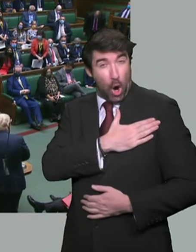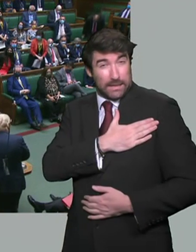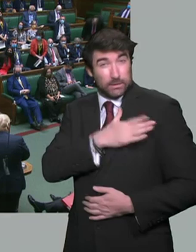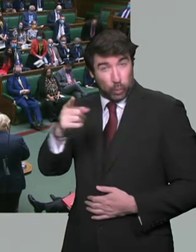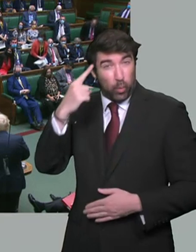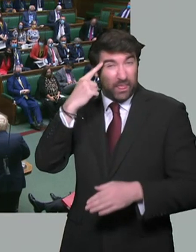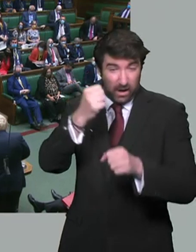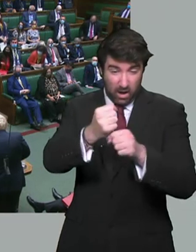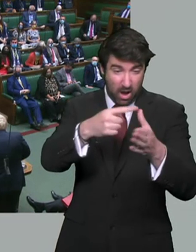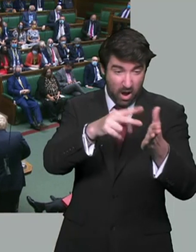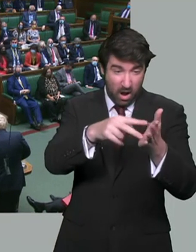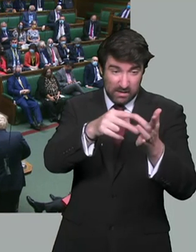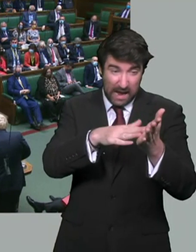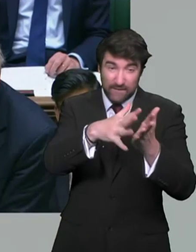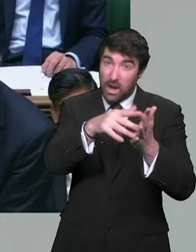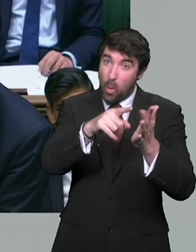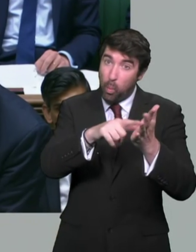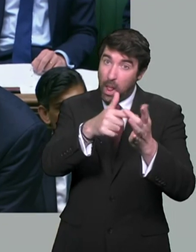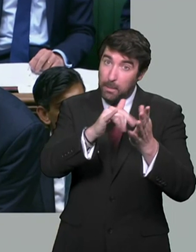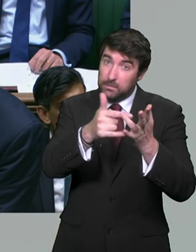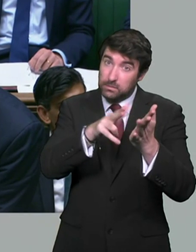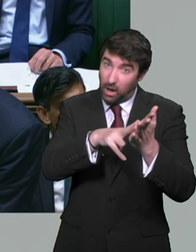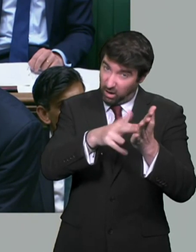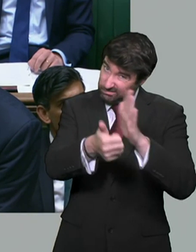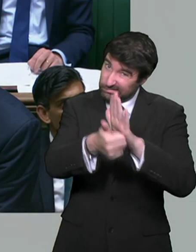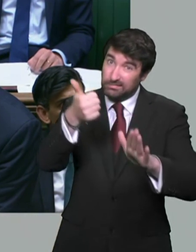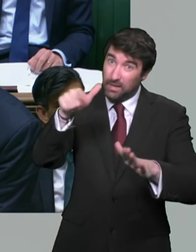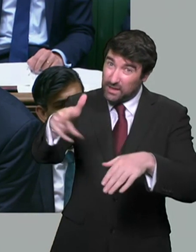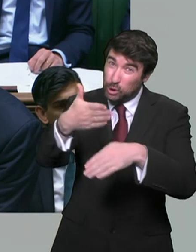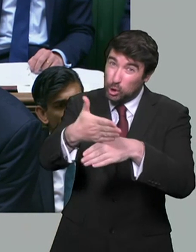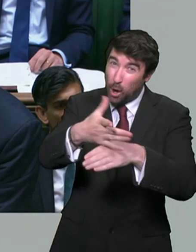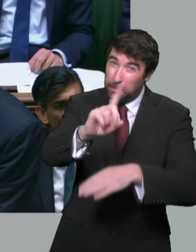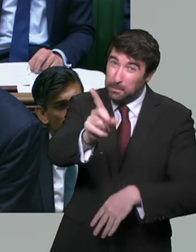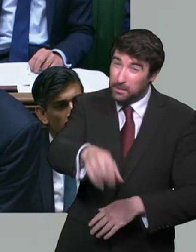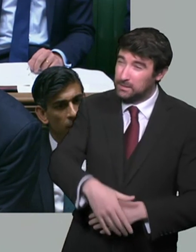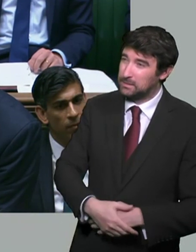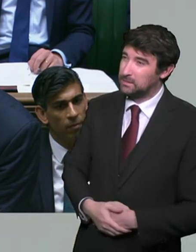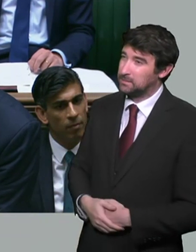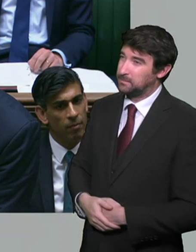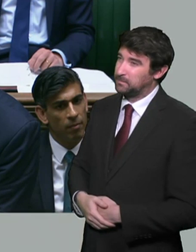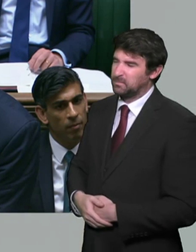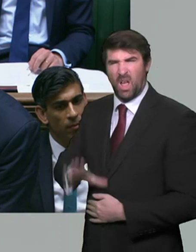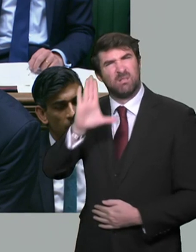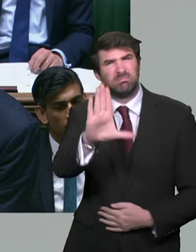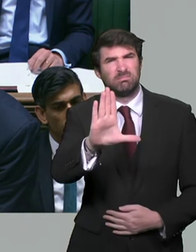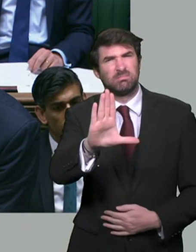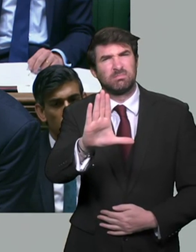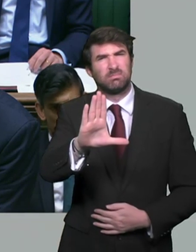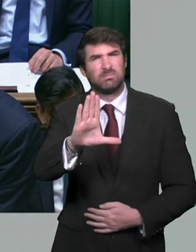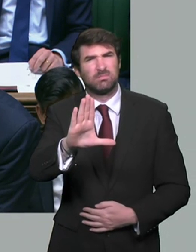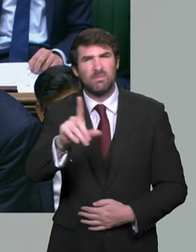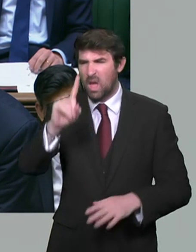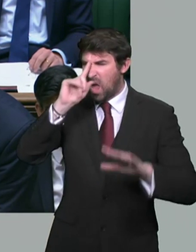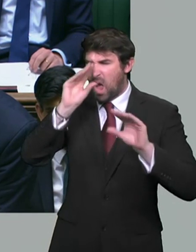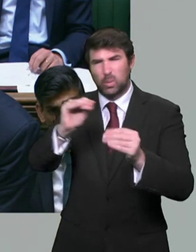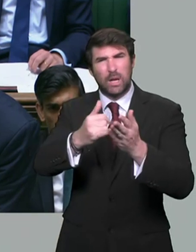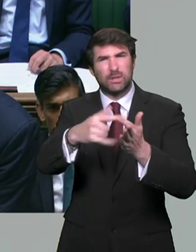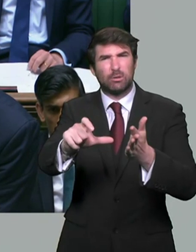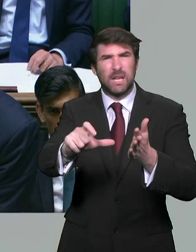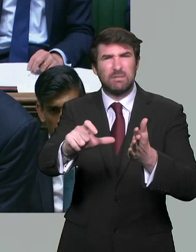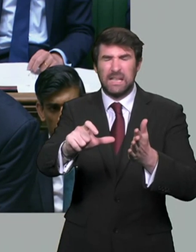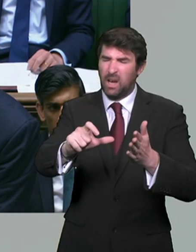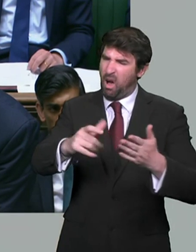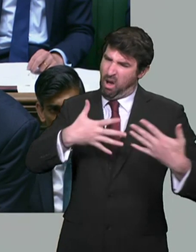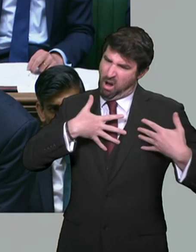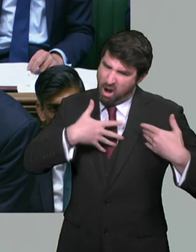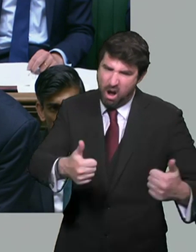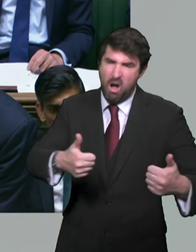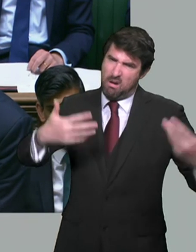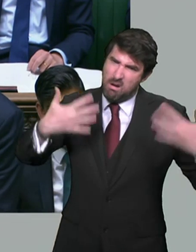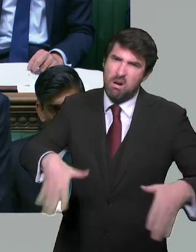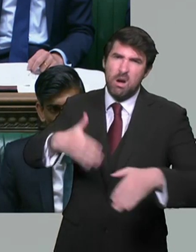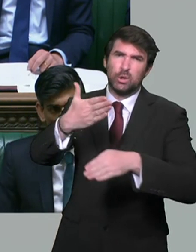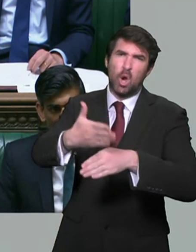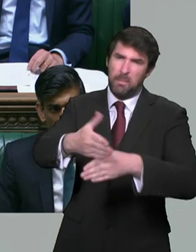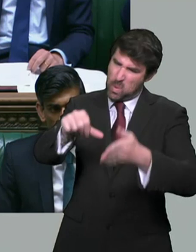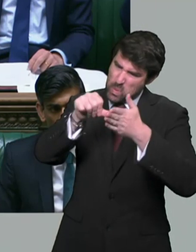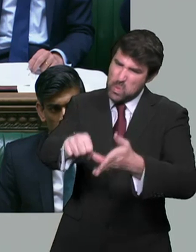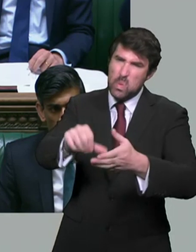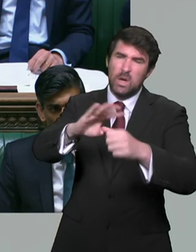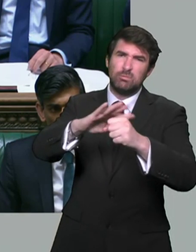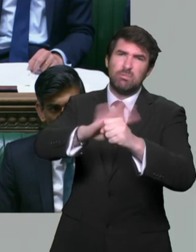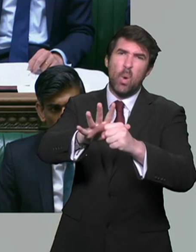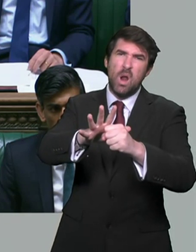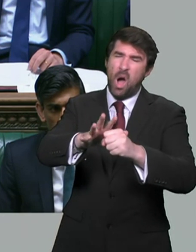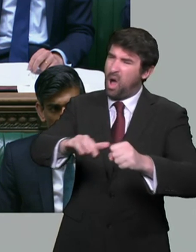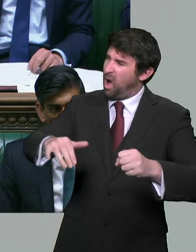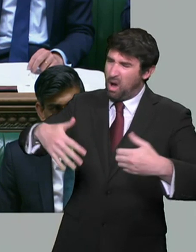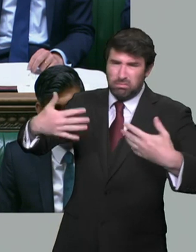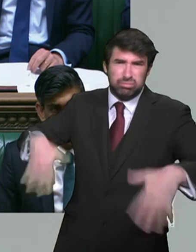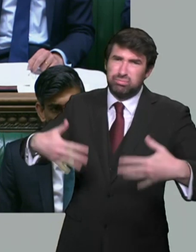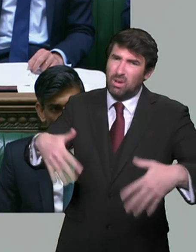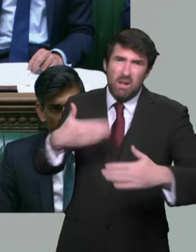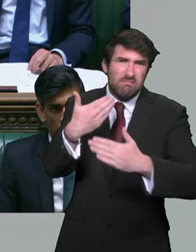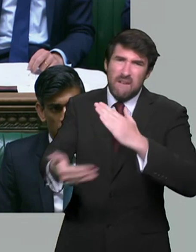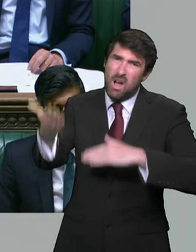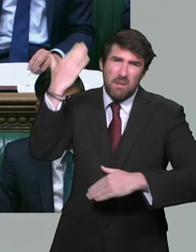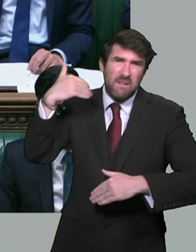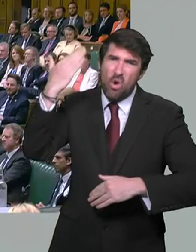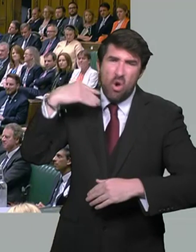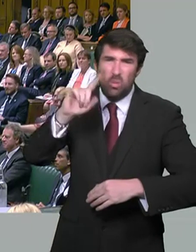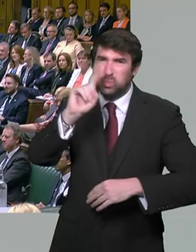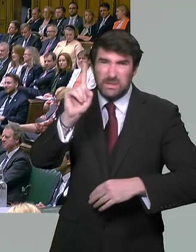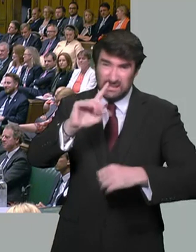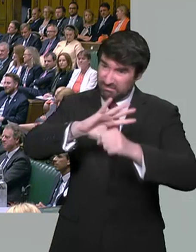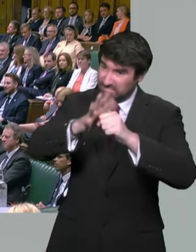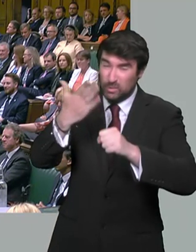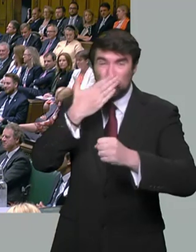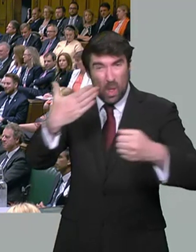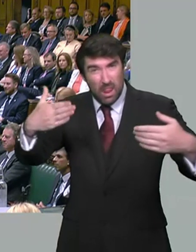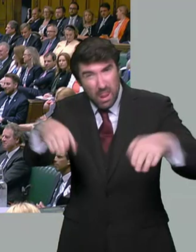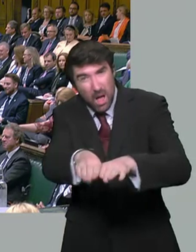I think the whole House will recognise that the Education Secretary has done a heroic job in dealing with very difficult circumstances in which we had to close schools during the pandemic.